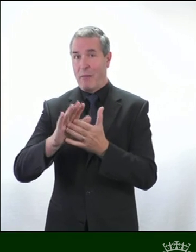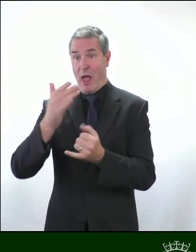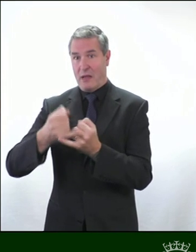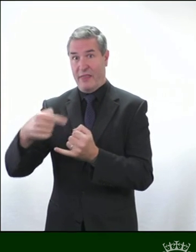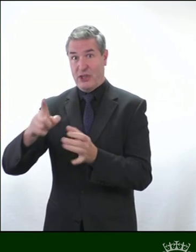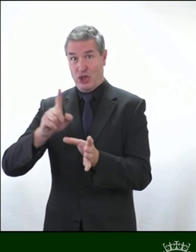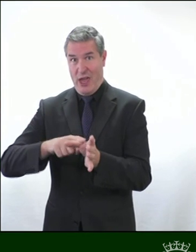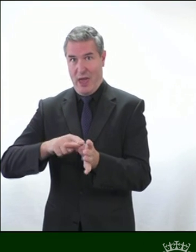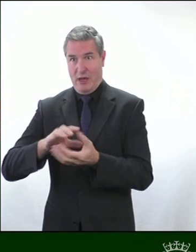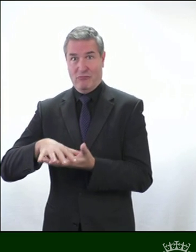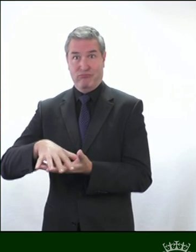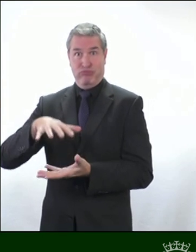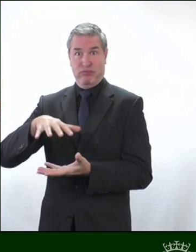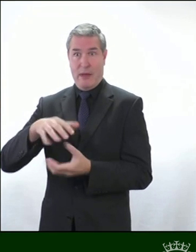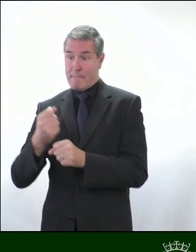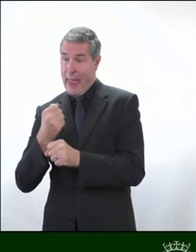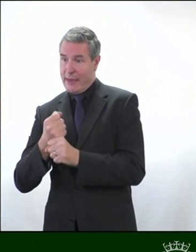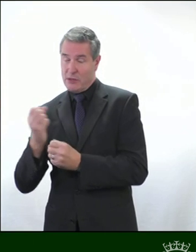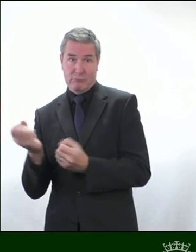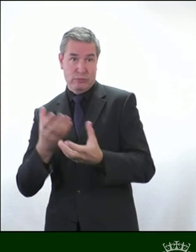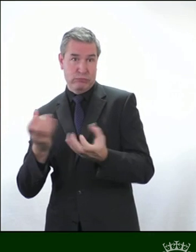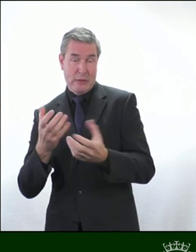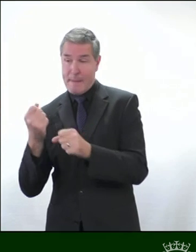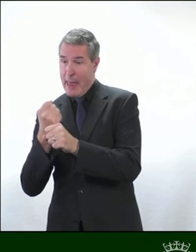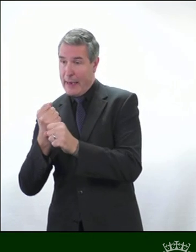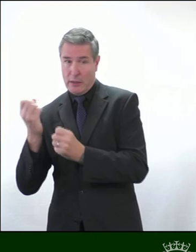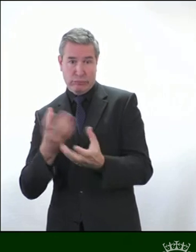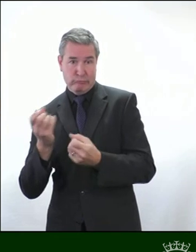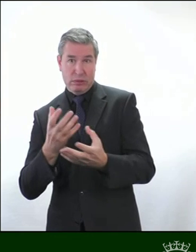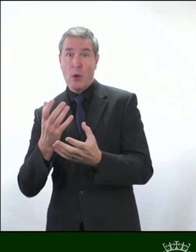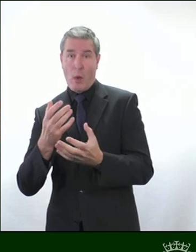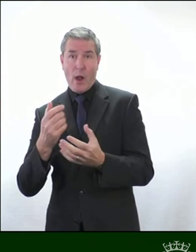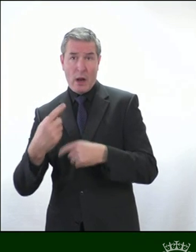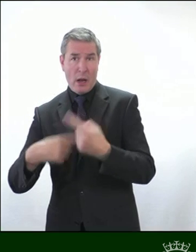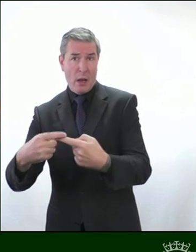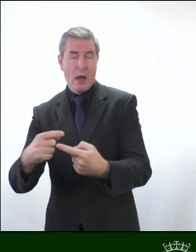We will then be rolling it out as fast as we possibly can.